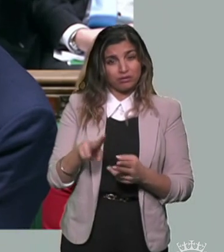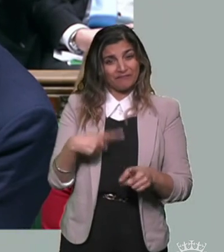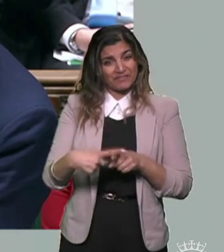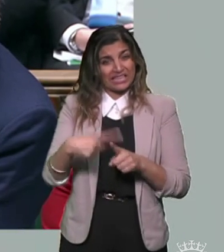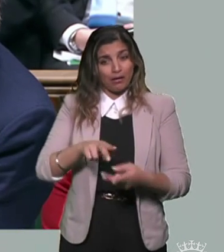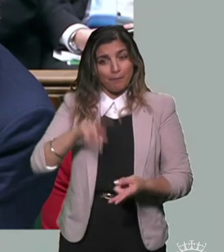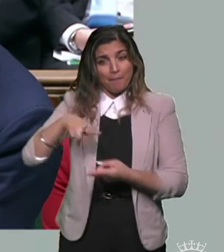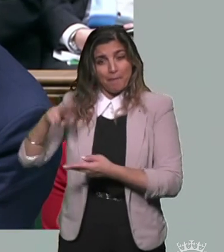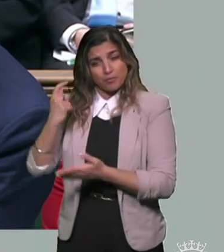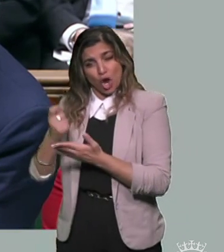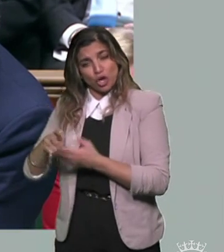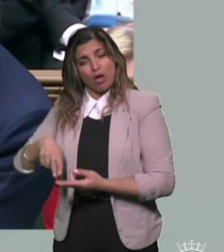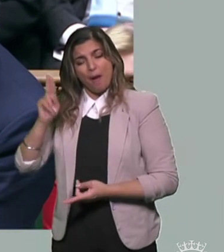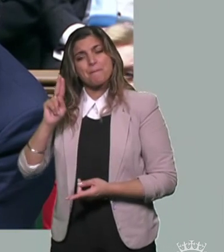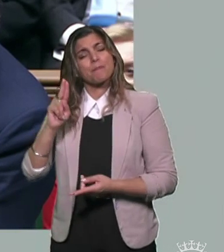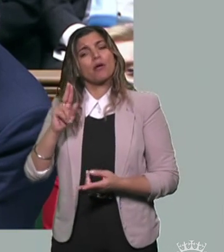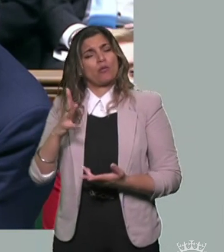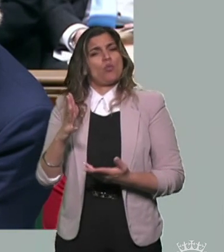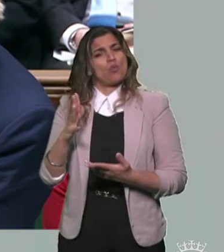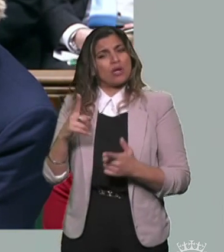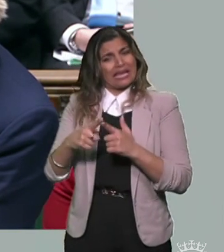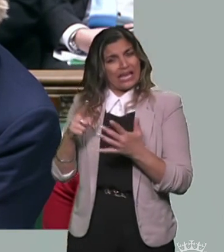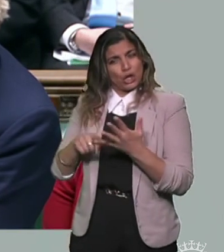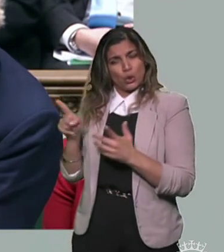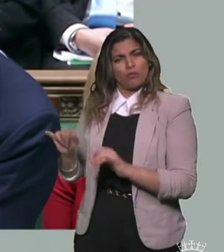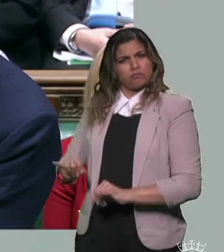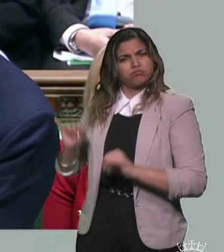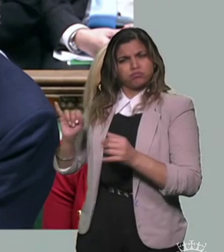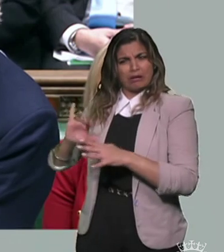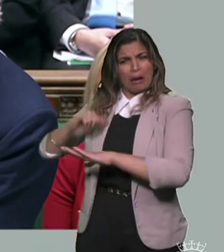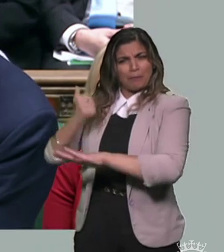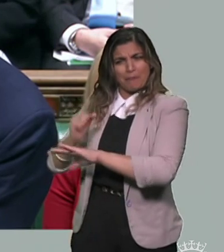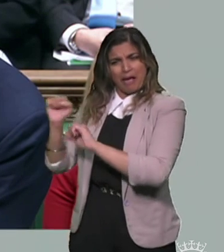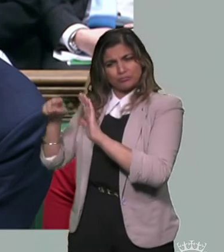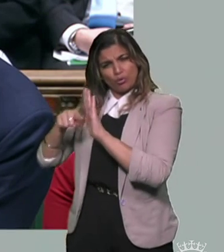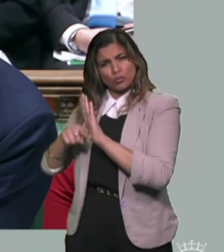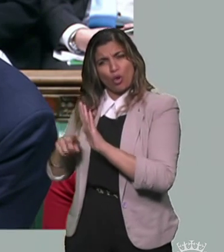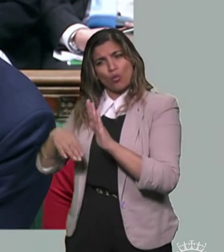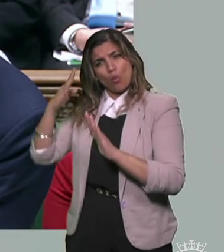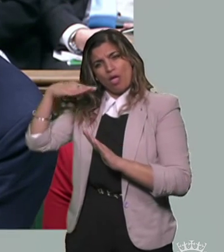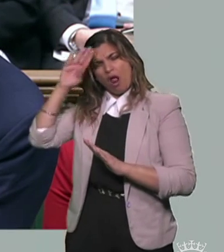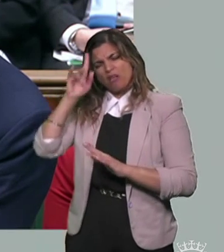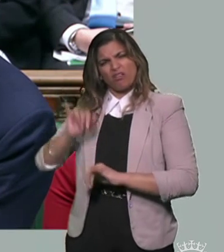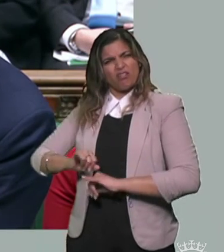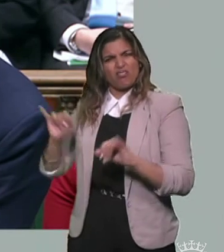Frankly, the EU is implementing the protocol in an insane and pettifogging way.